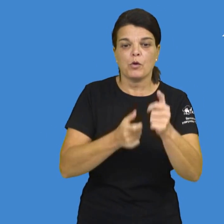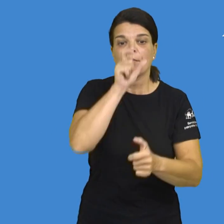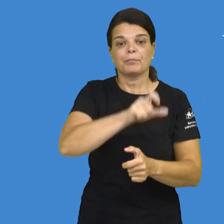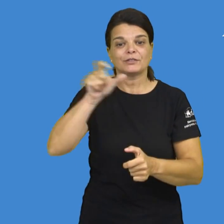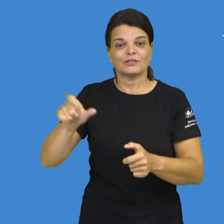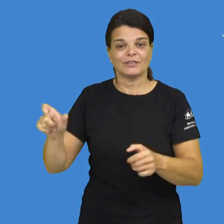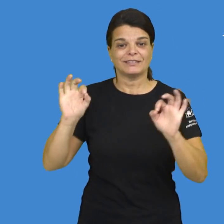persona